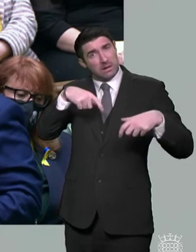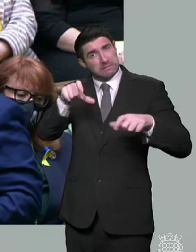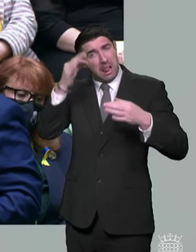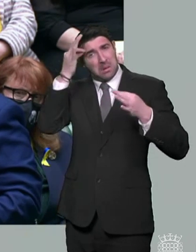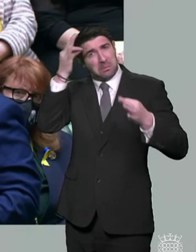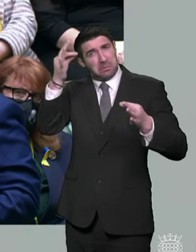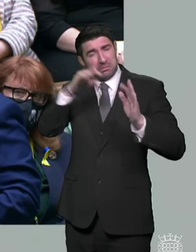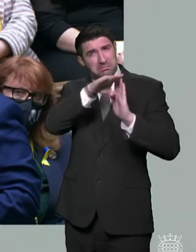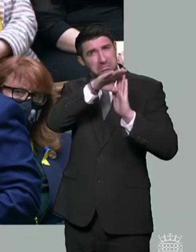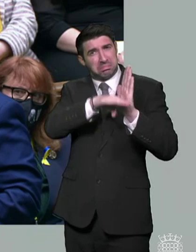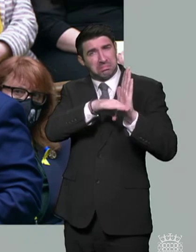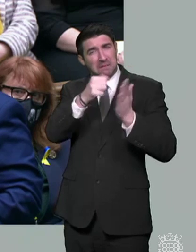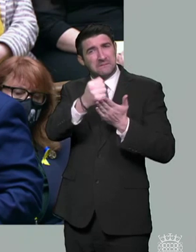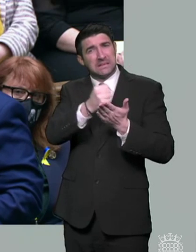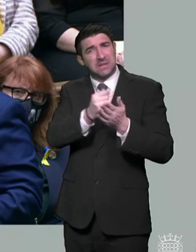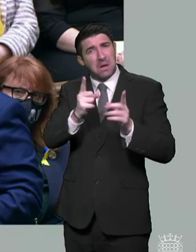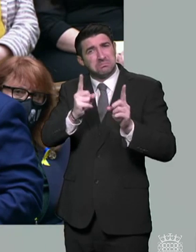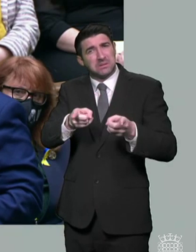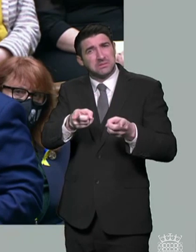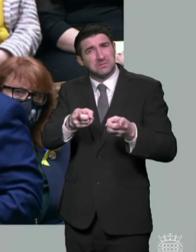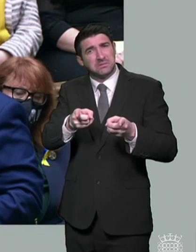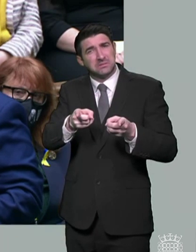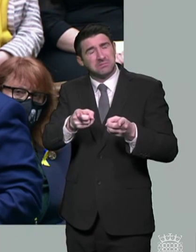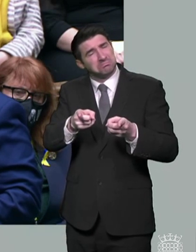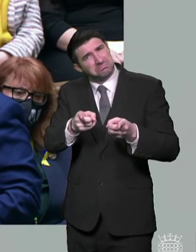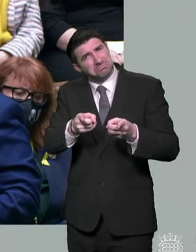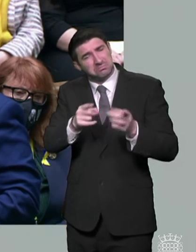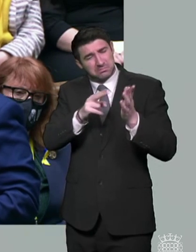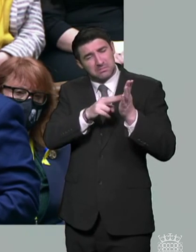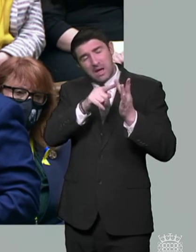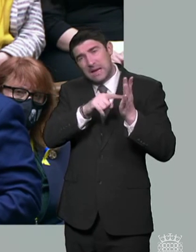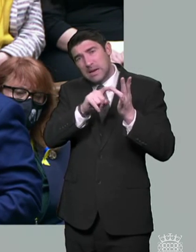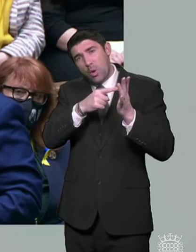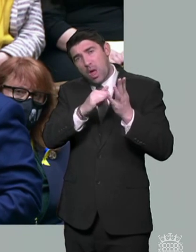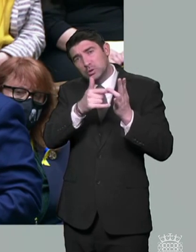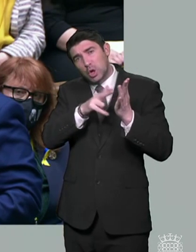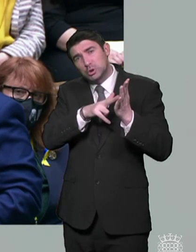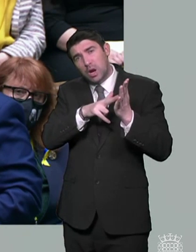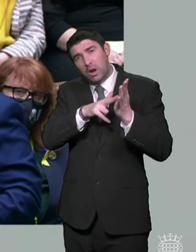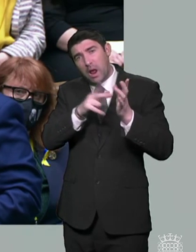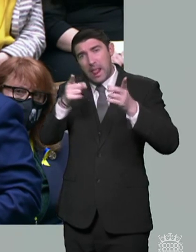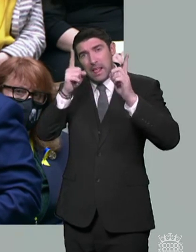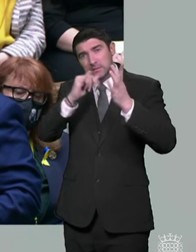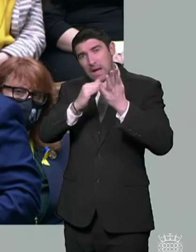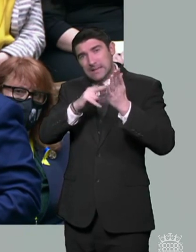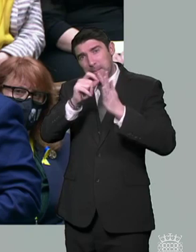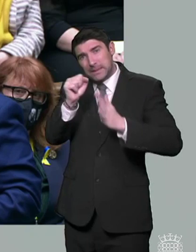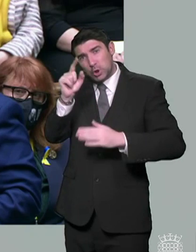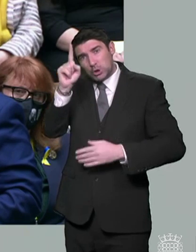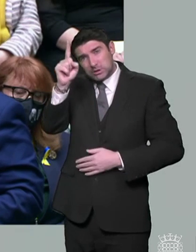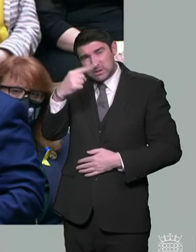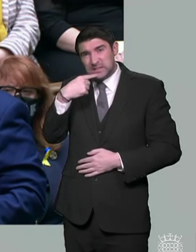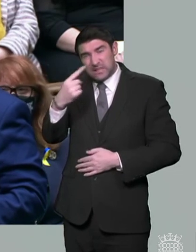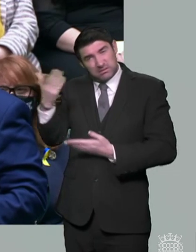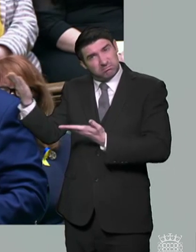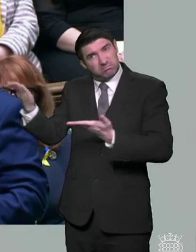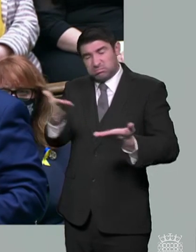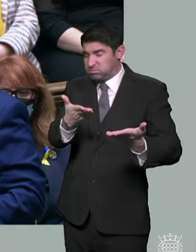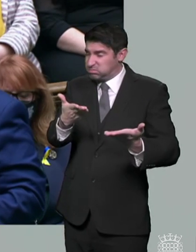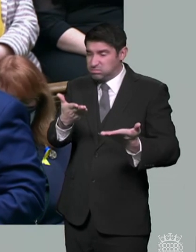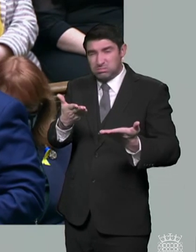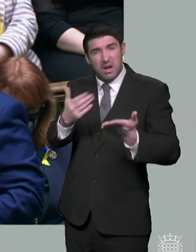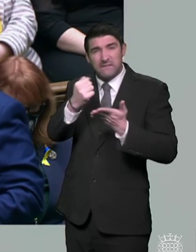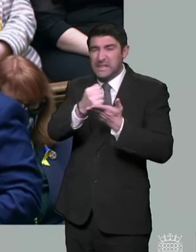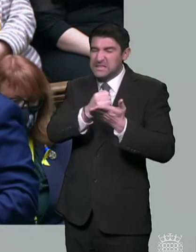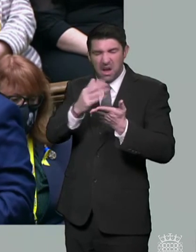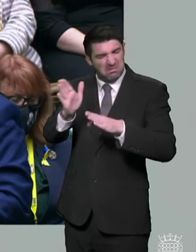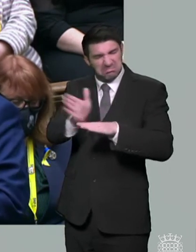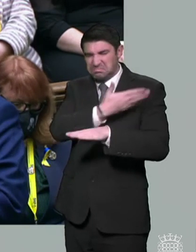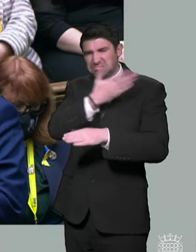Nicola Sturgeon, Scotland’s First Minister, has made clear that our country stands ready to open our borders and our hearts to the people of Ukraine, but the UK Government must bring down the barriers.